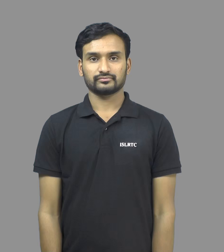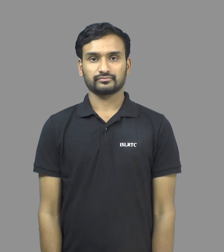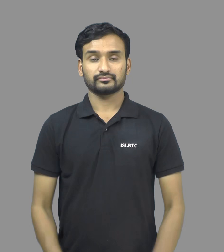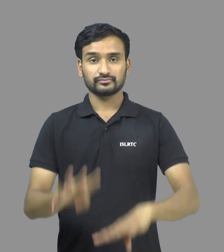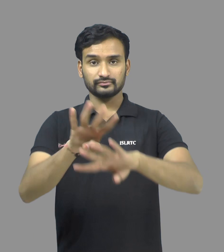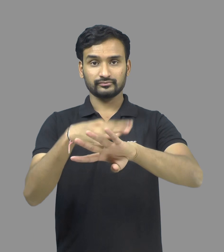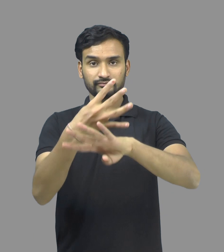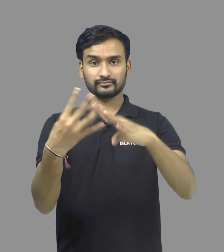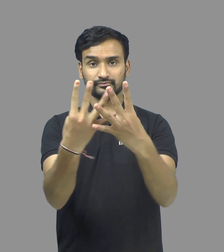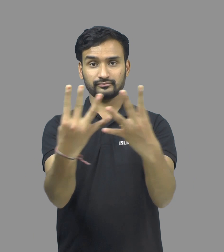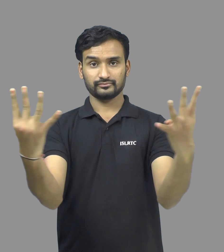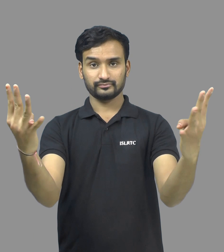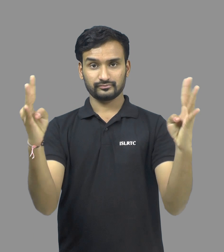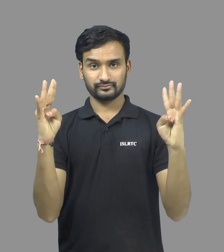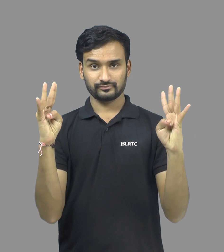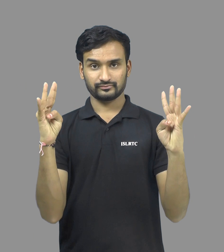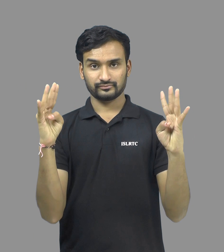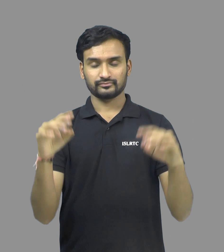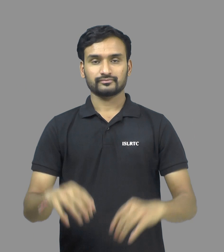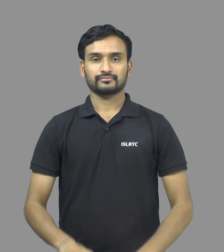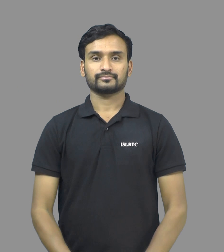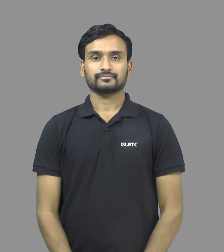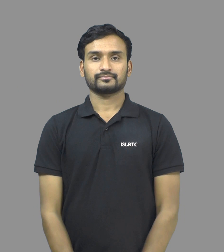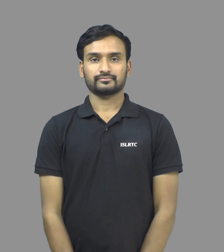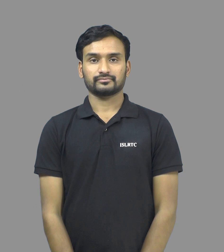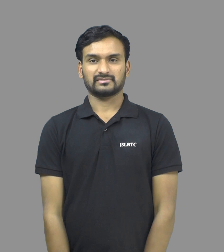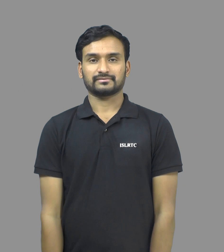Fence